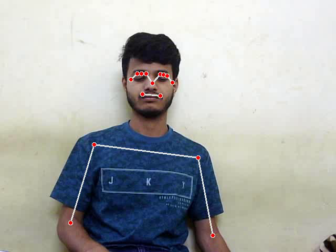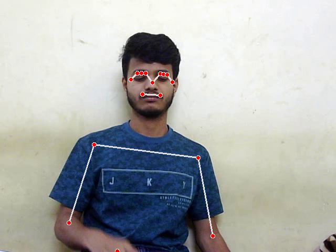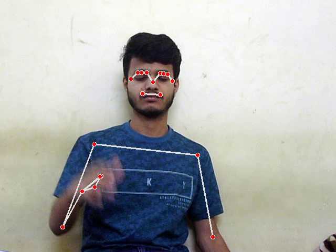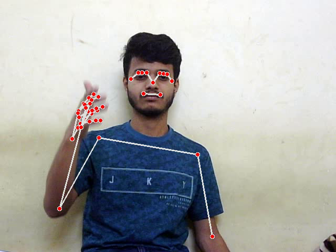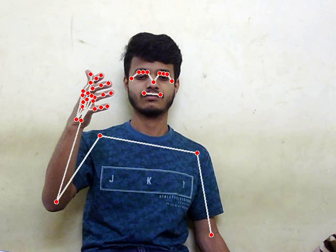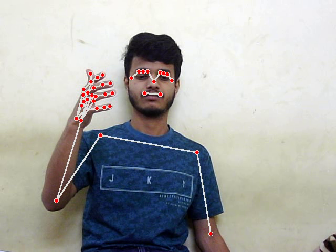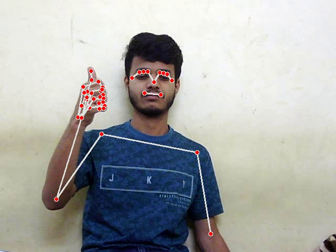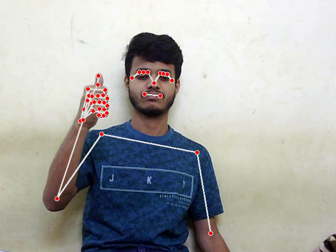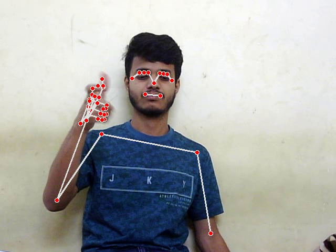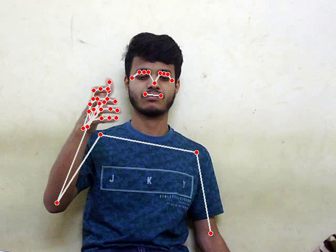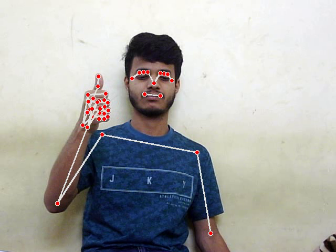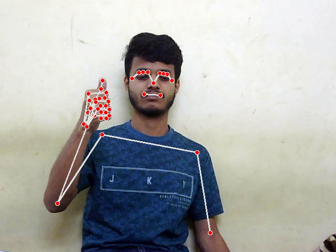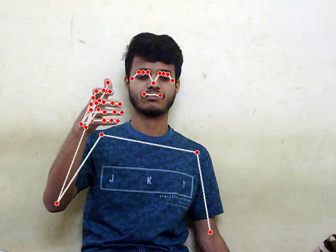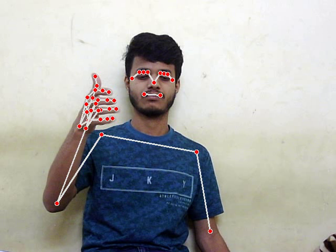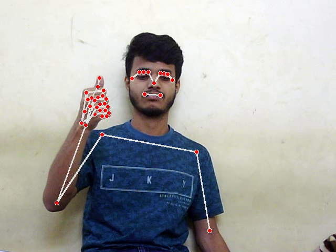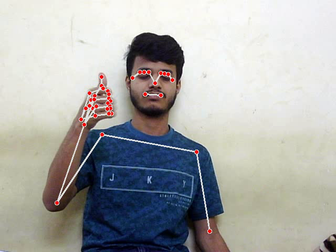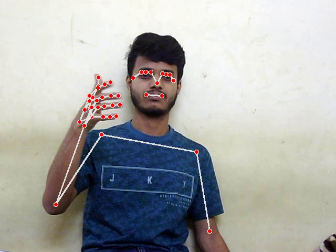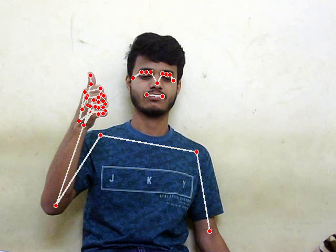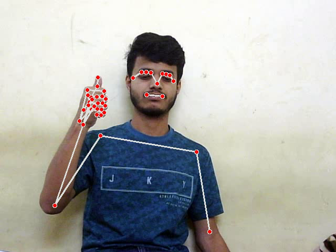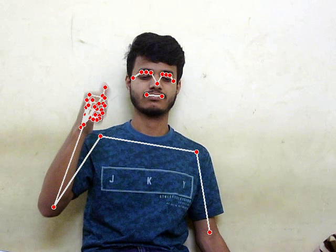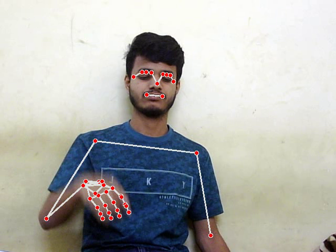milk